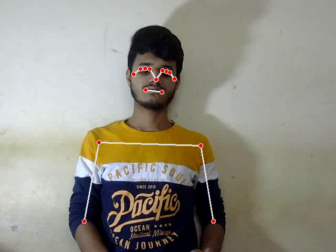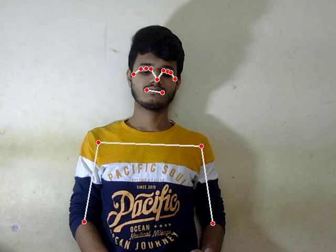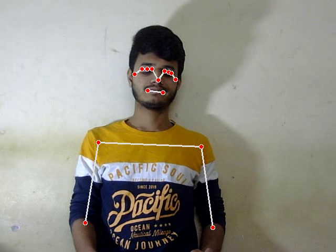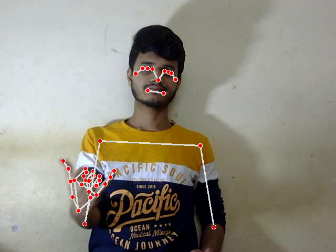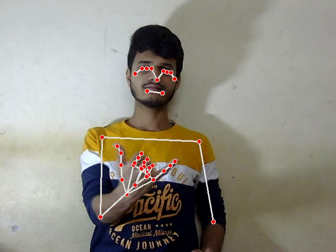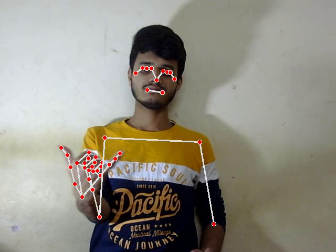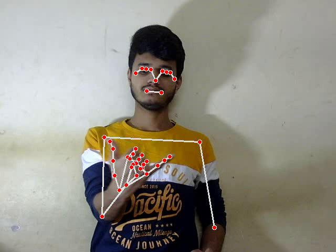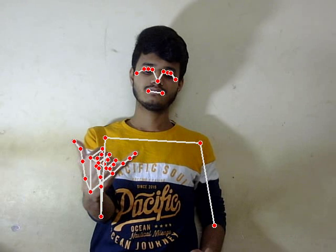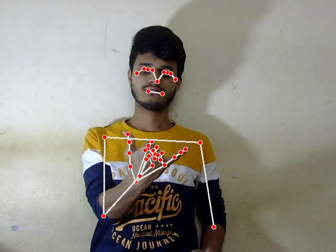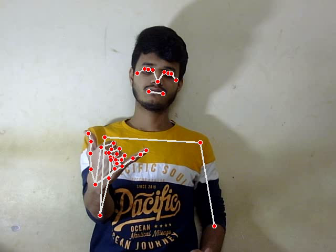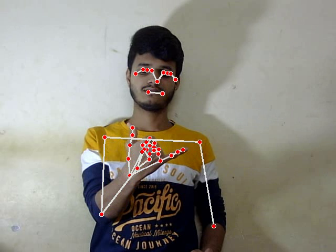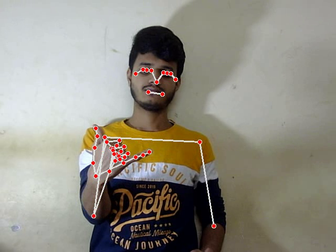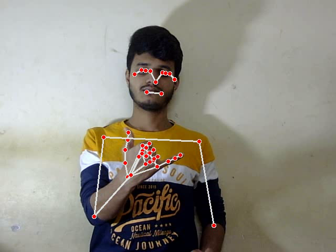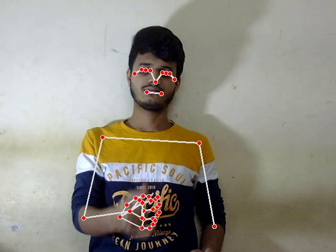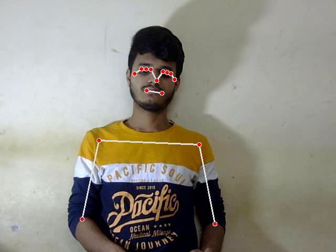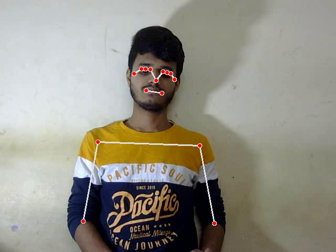same